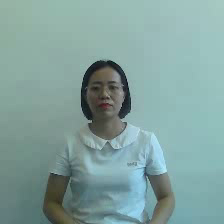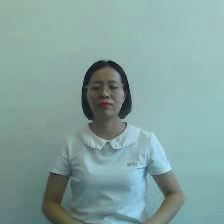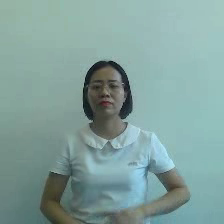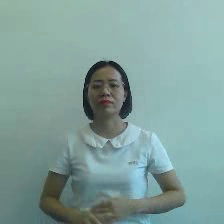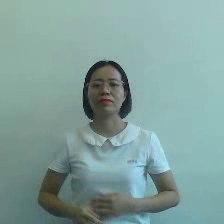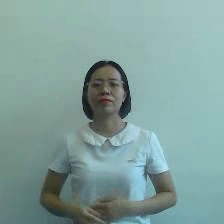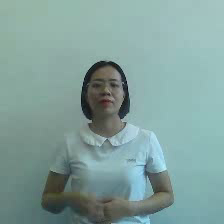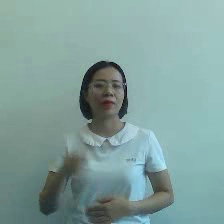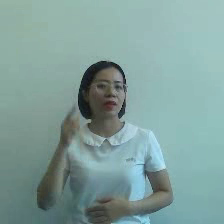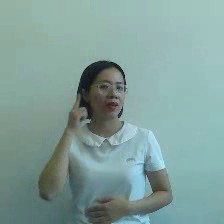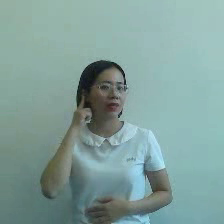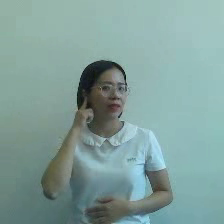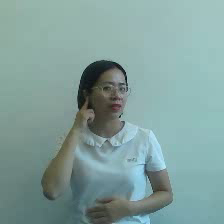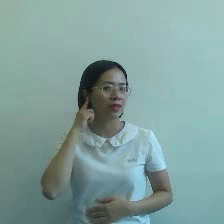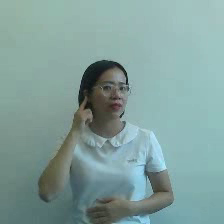Nghe